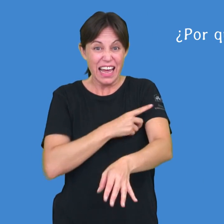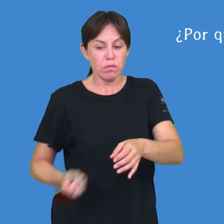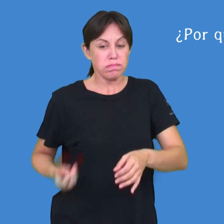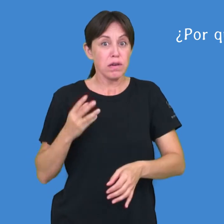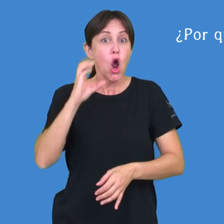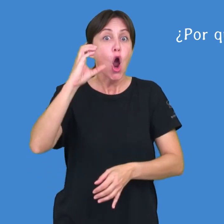crear